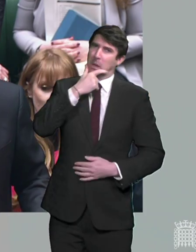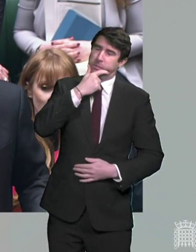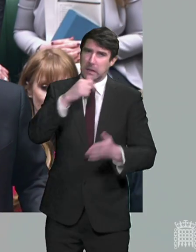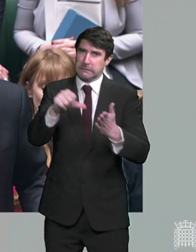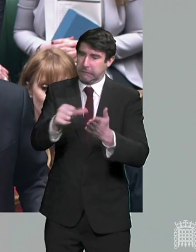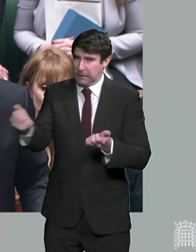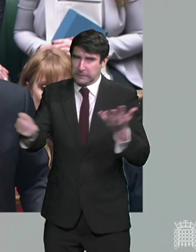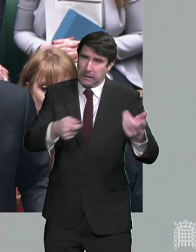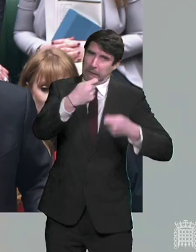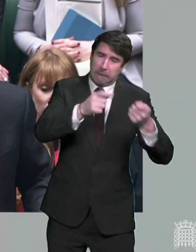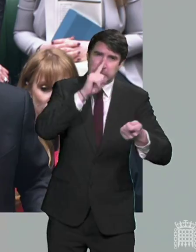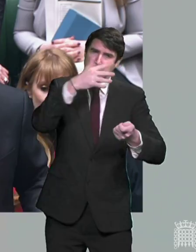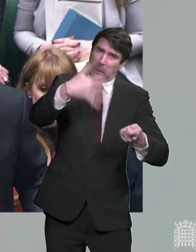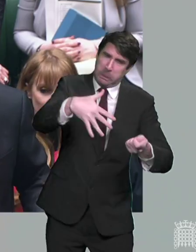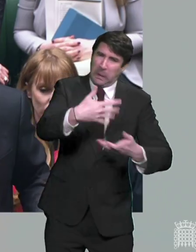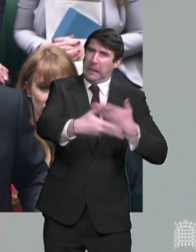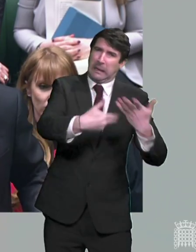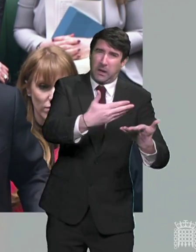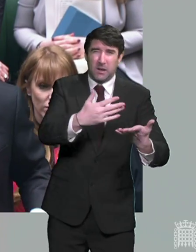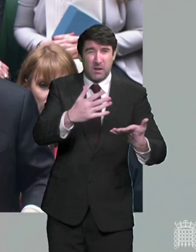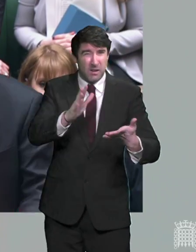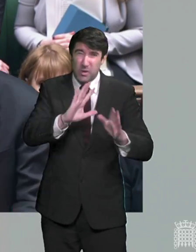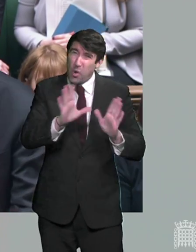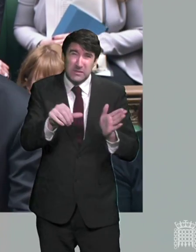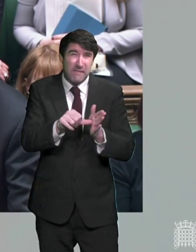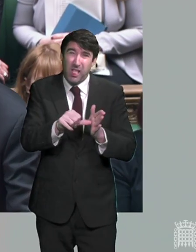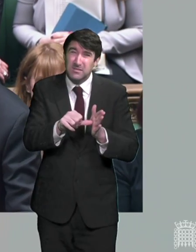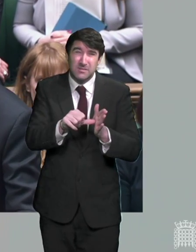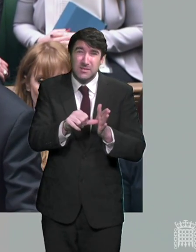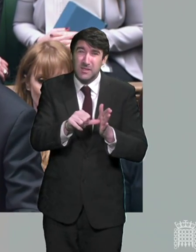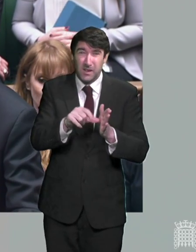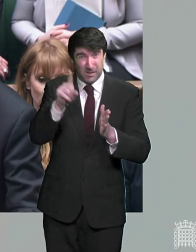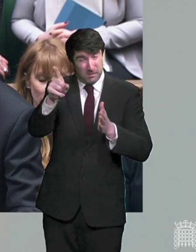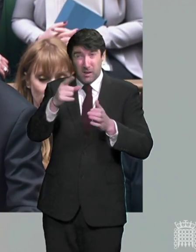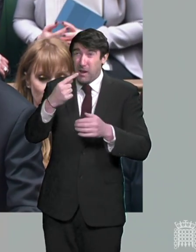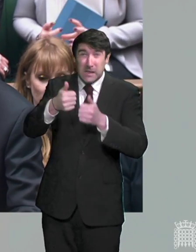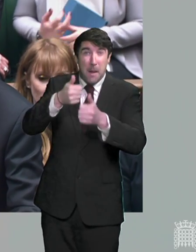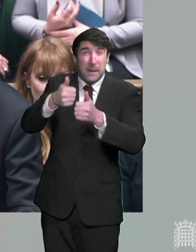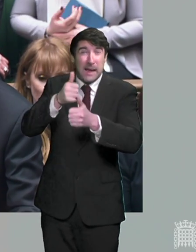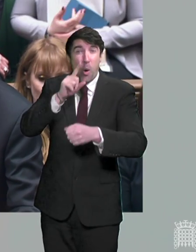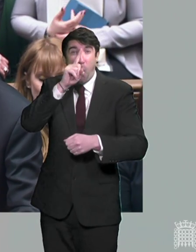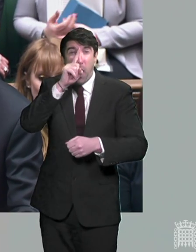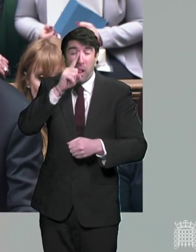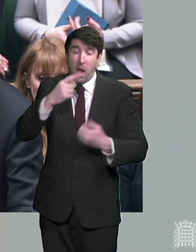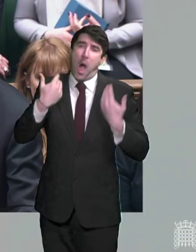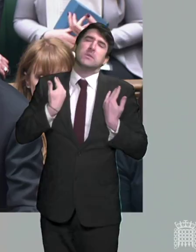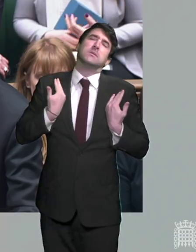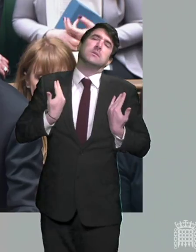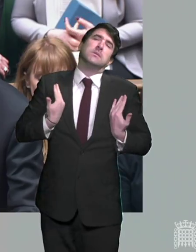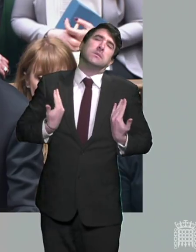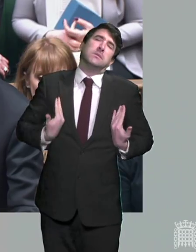Oil and gas companies are making vast, unexpected profits while working people face the misery of higher bills.